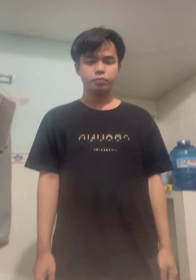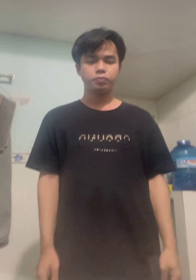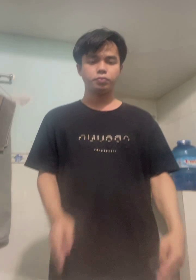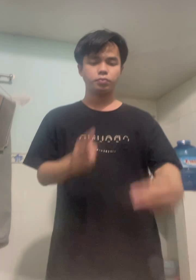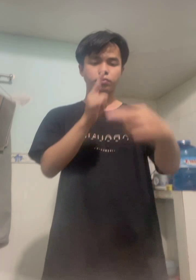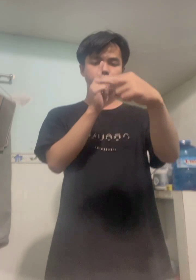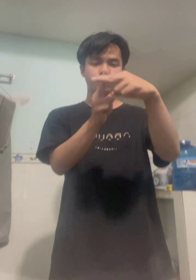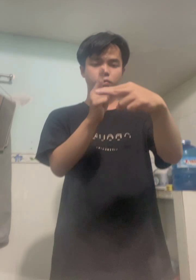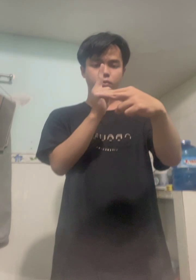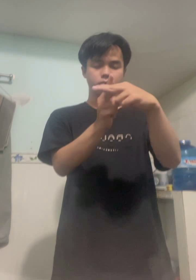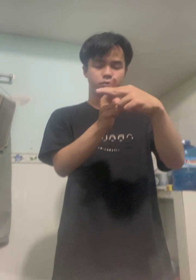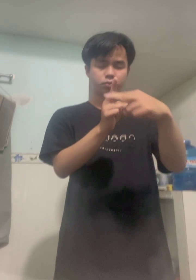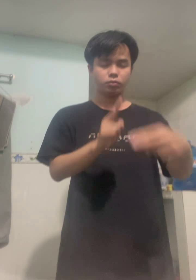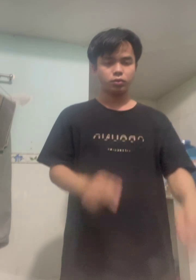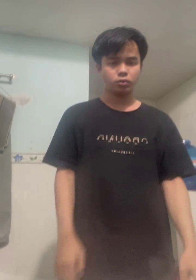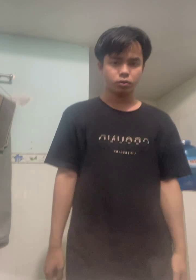yeu cau